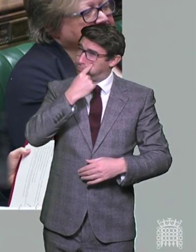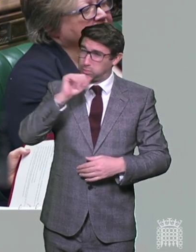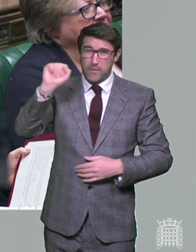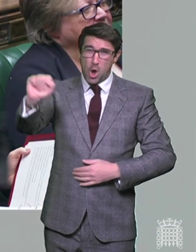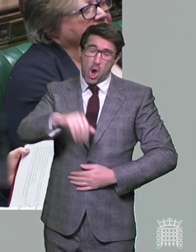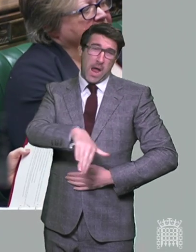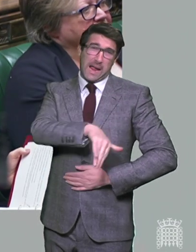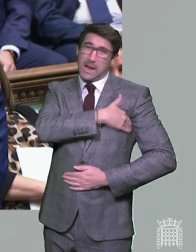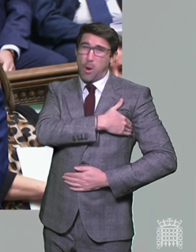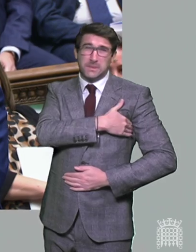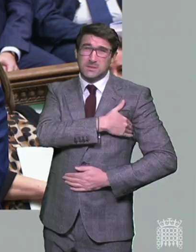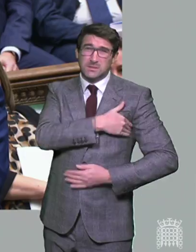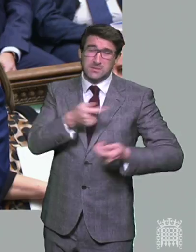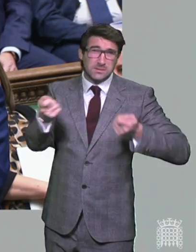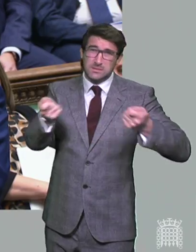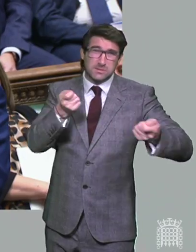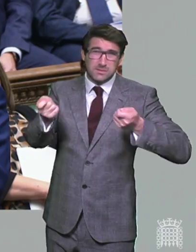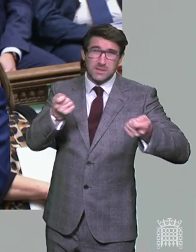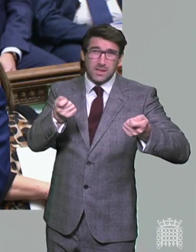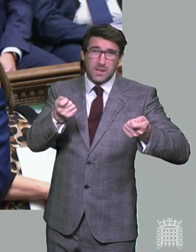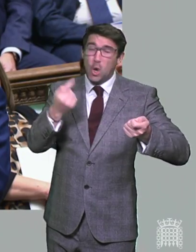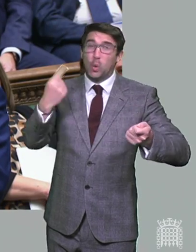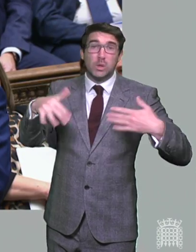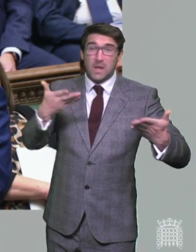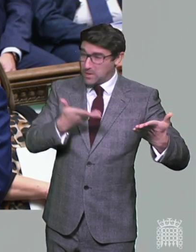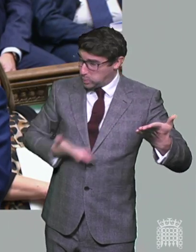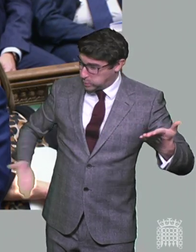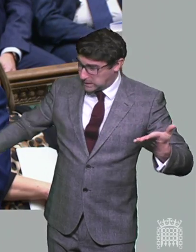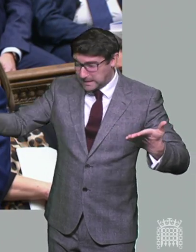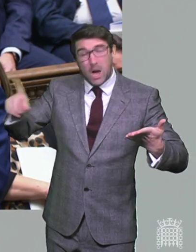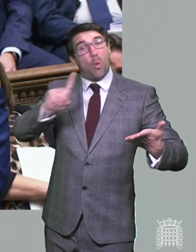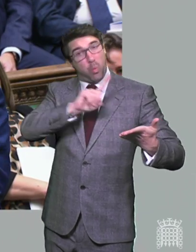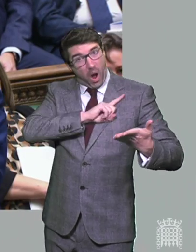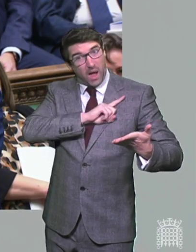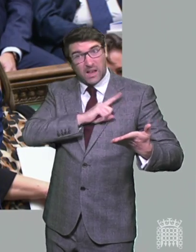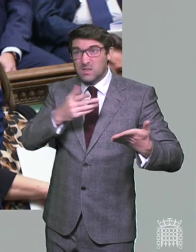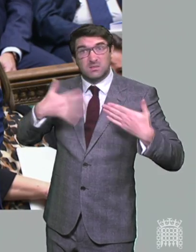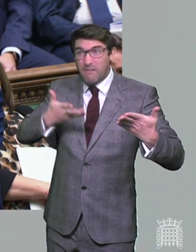It is the price households are paying, and all because of the Chancellor she chose.